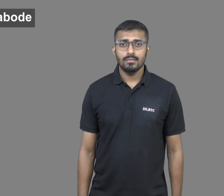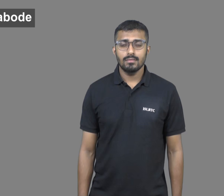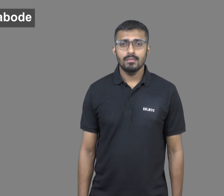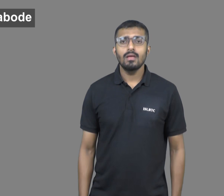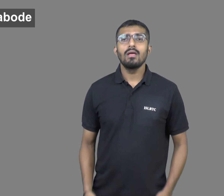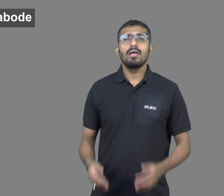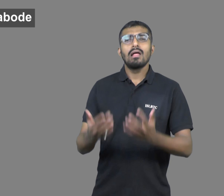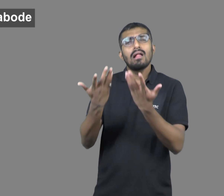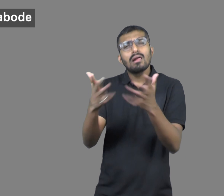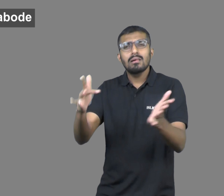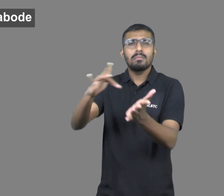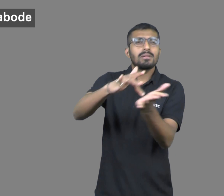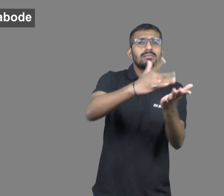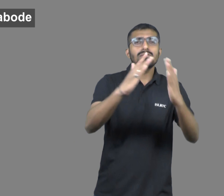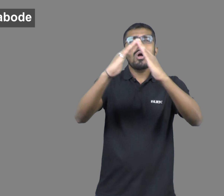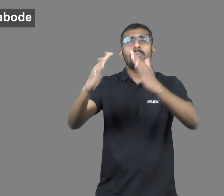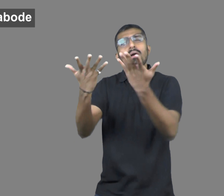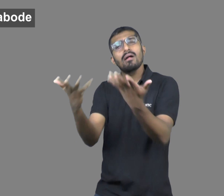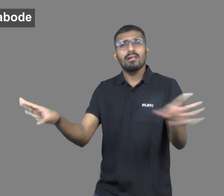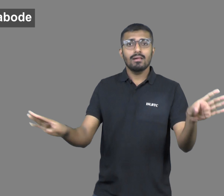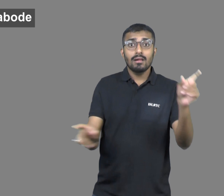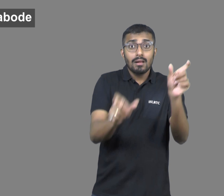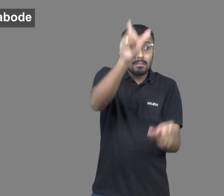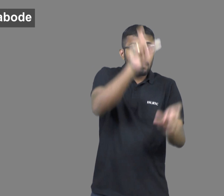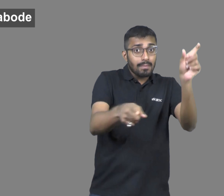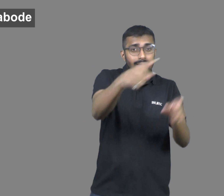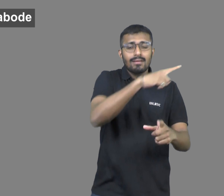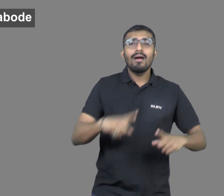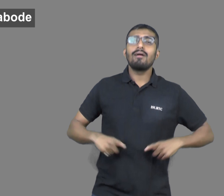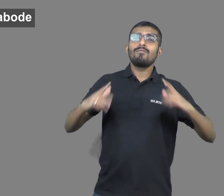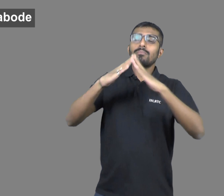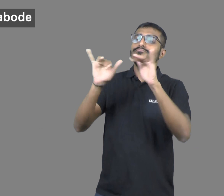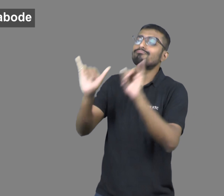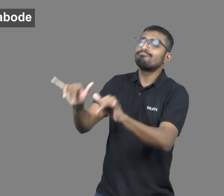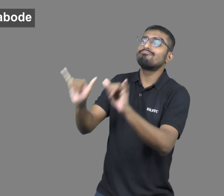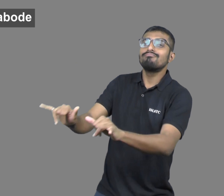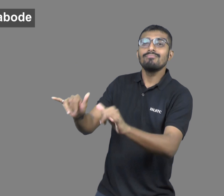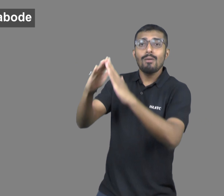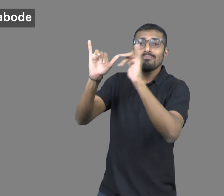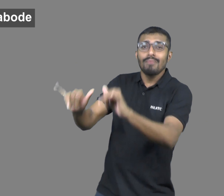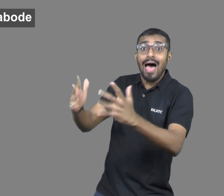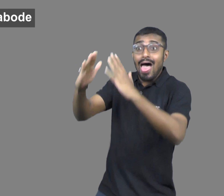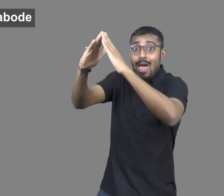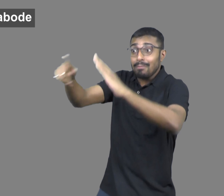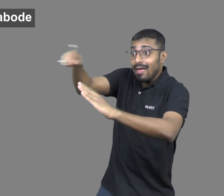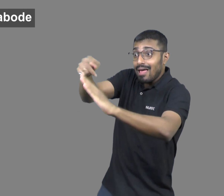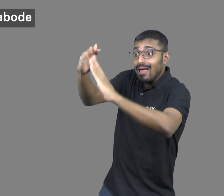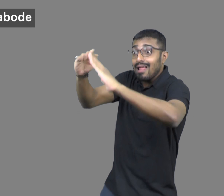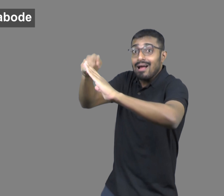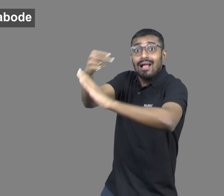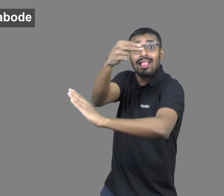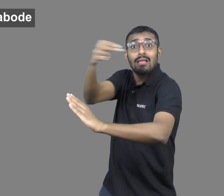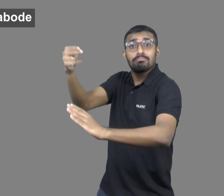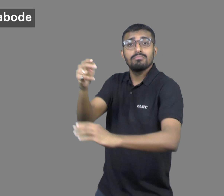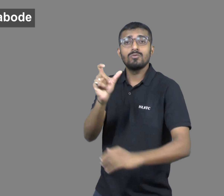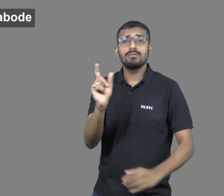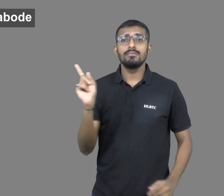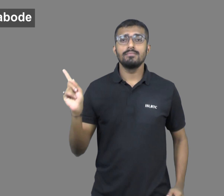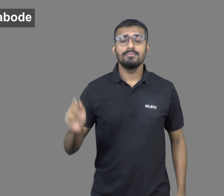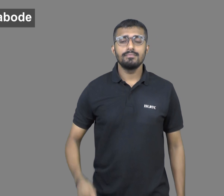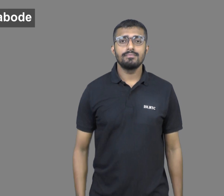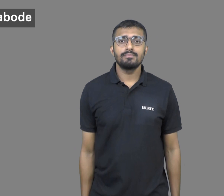Abode